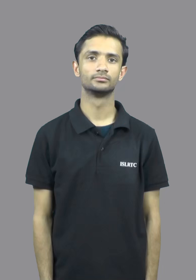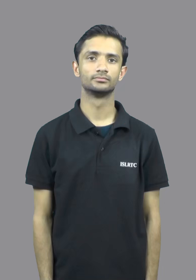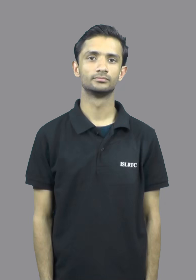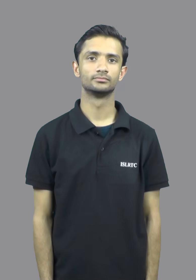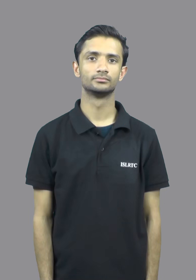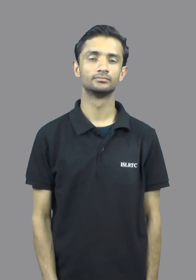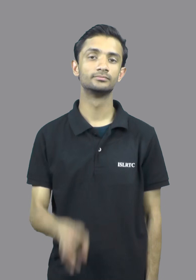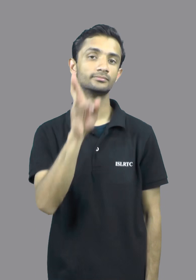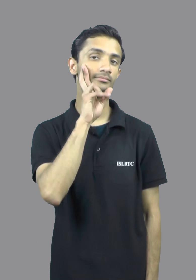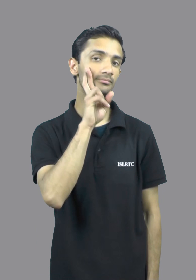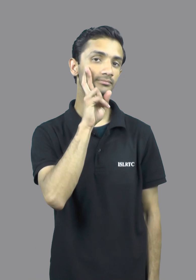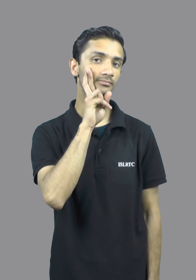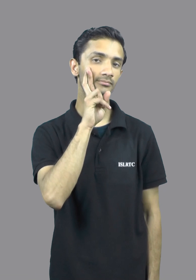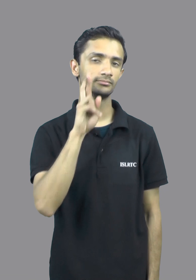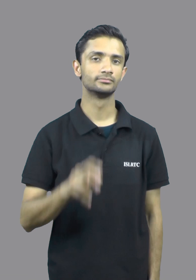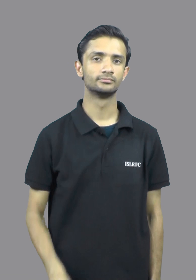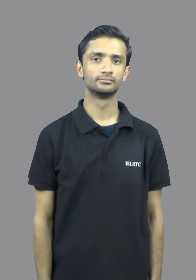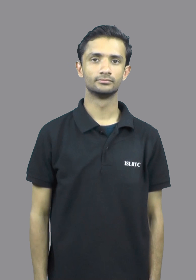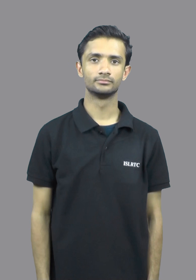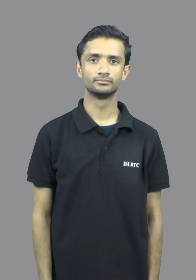Dhirubhai Ambani